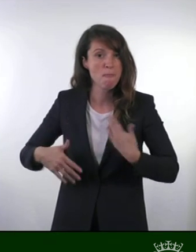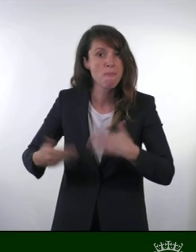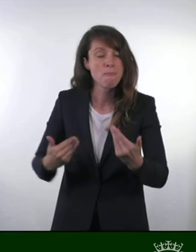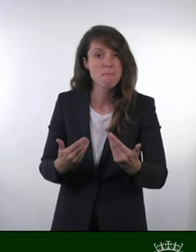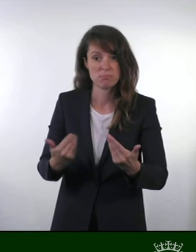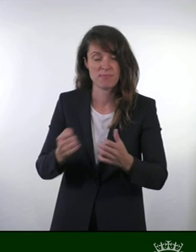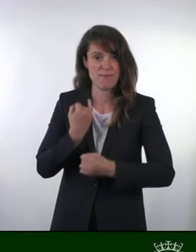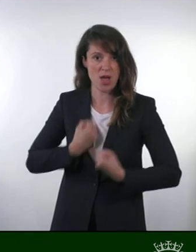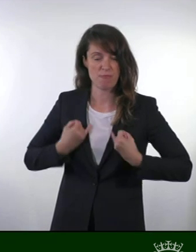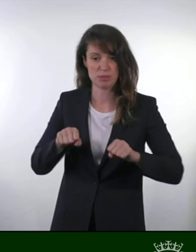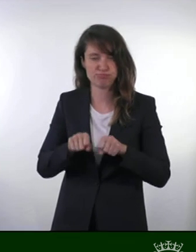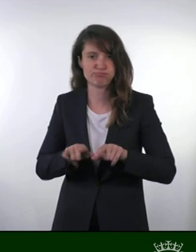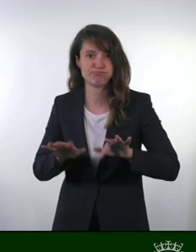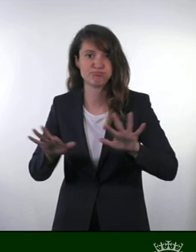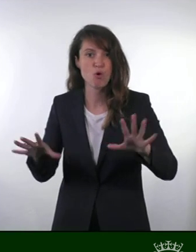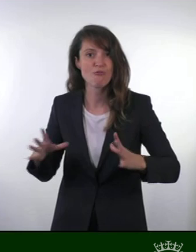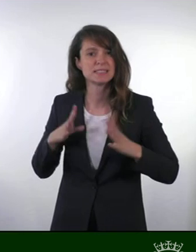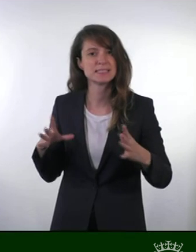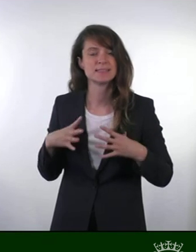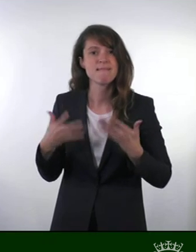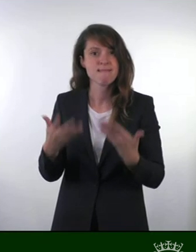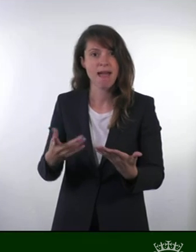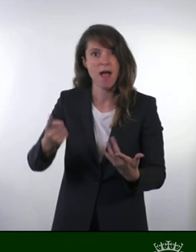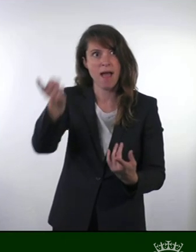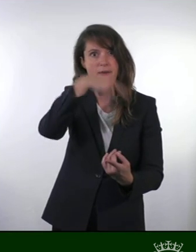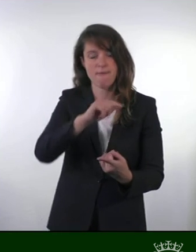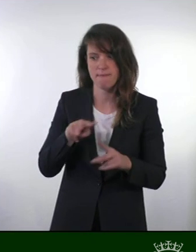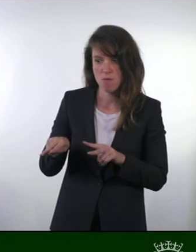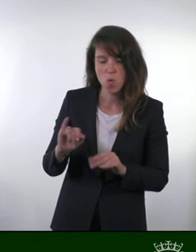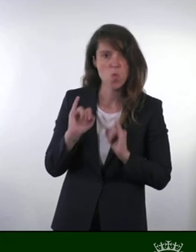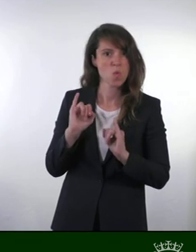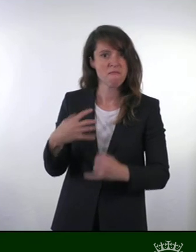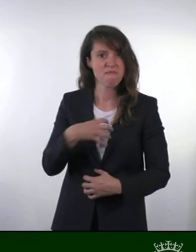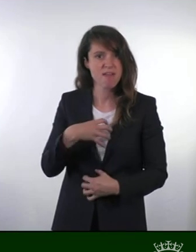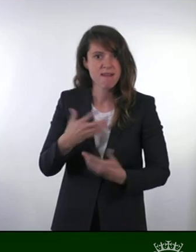There are now real fears of further local lockdowns across the country.